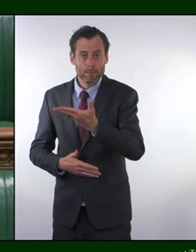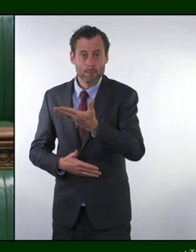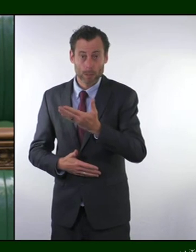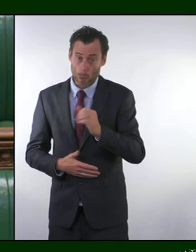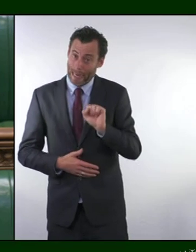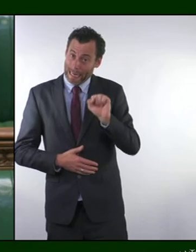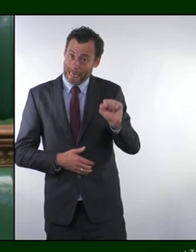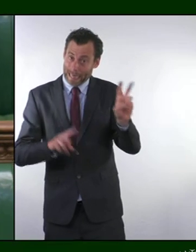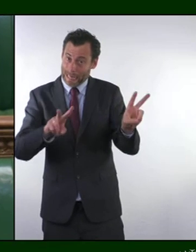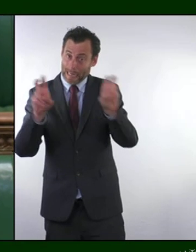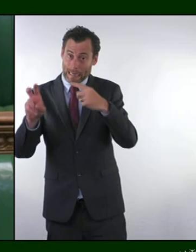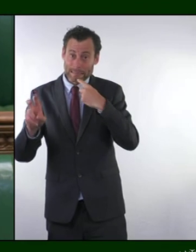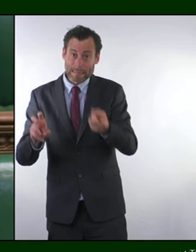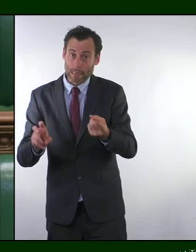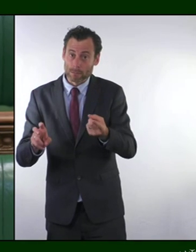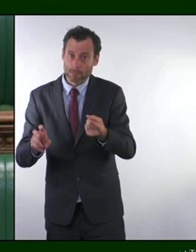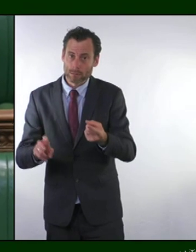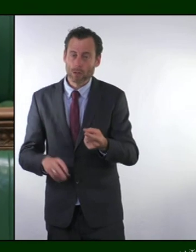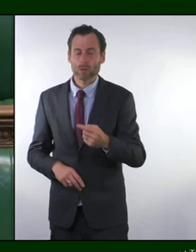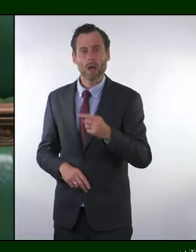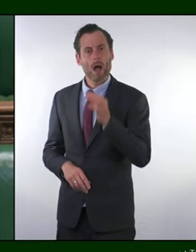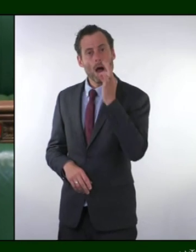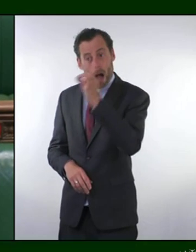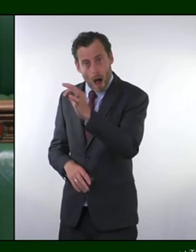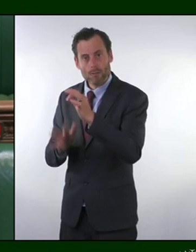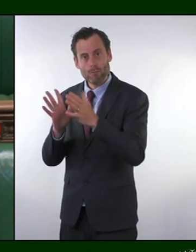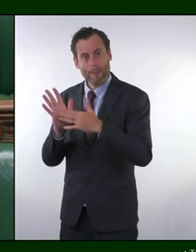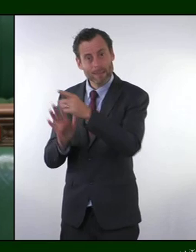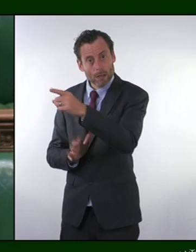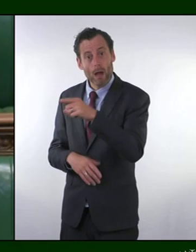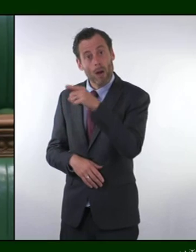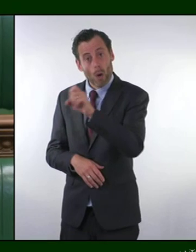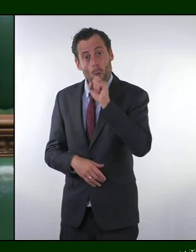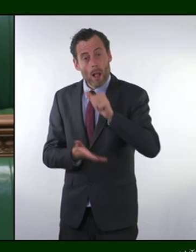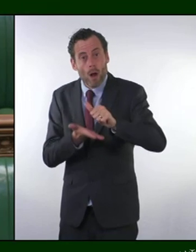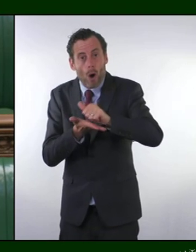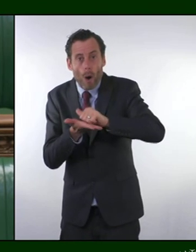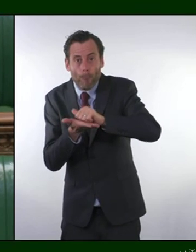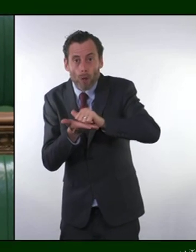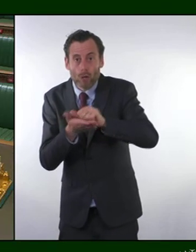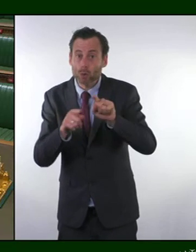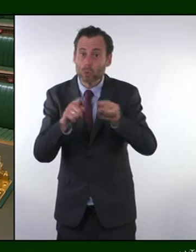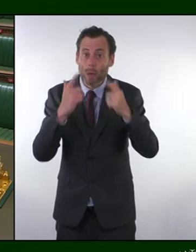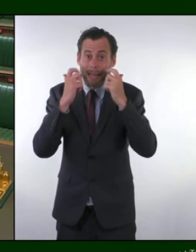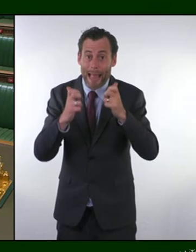Those are his words. I ask the Prime Minister again: will he apologise to care workers?